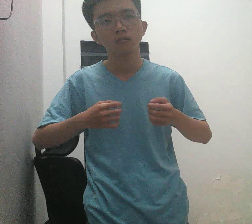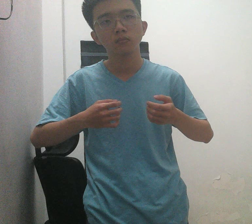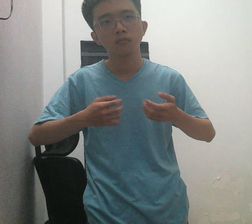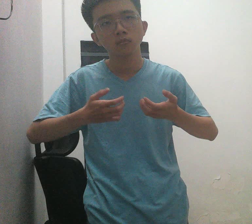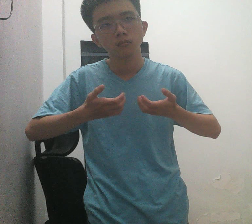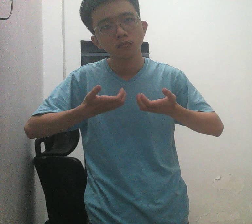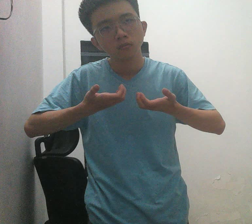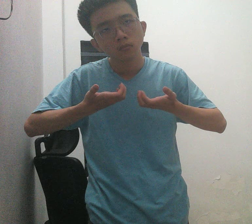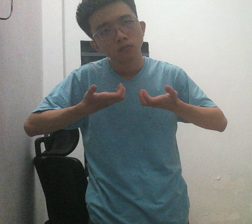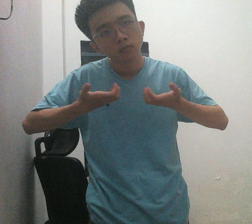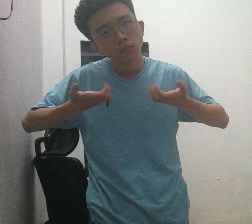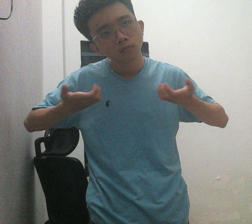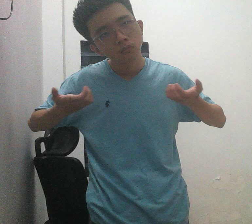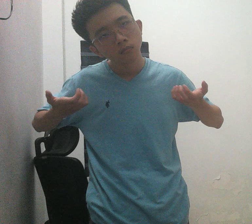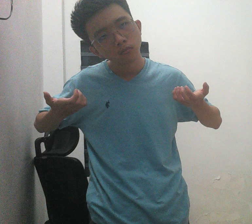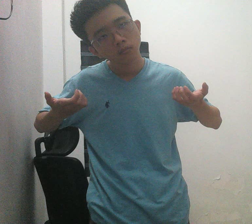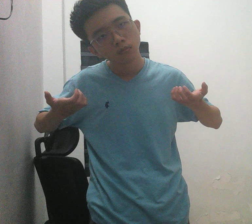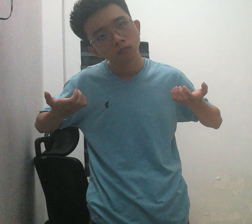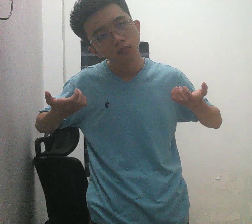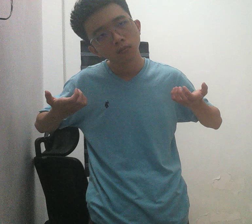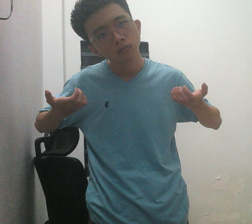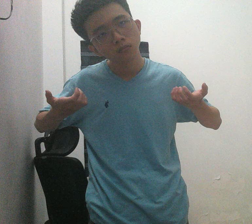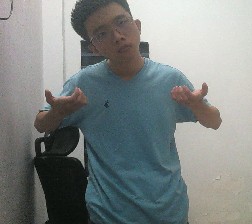chia cat